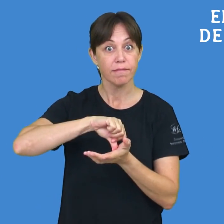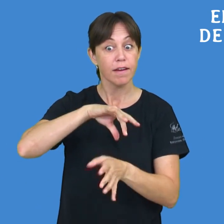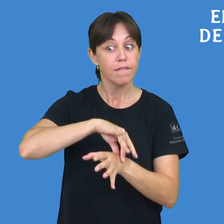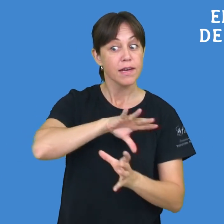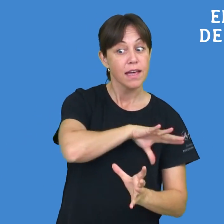enfermo